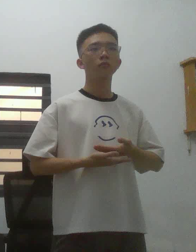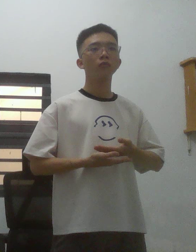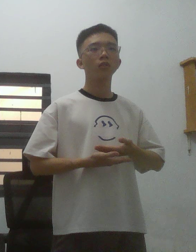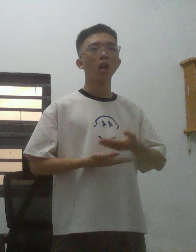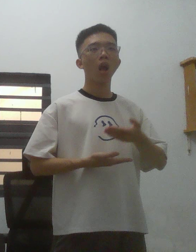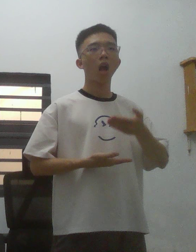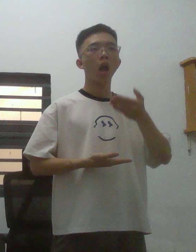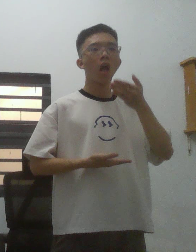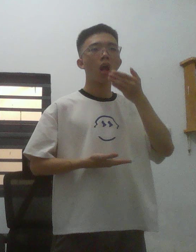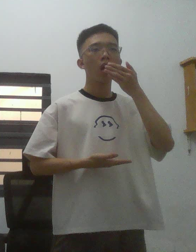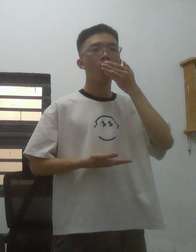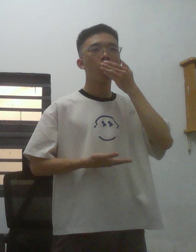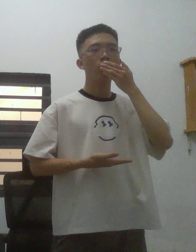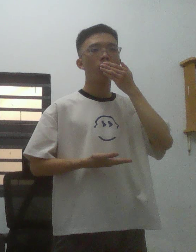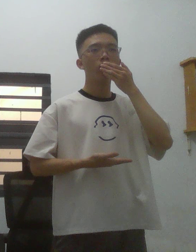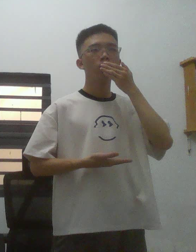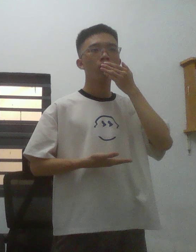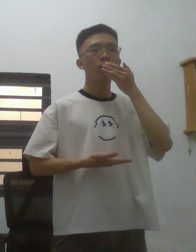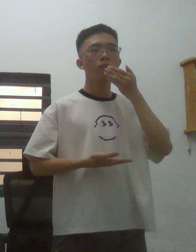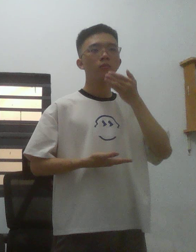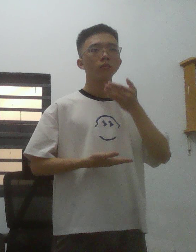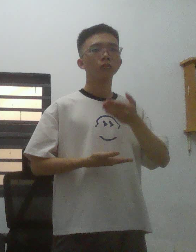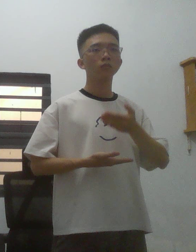sup